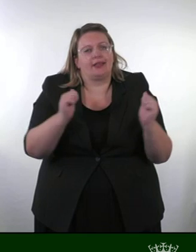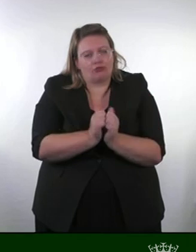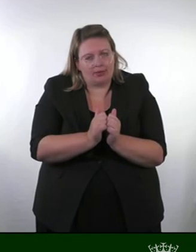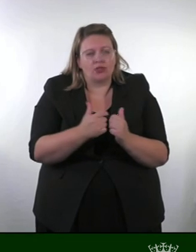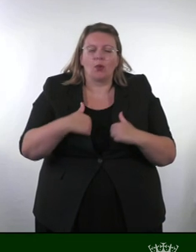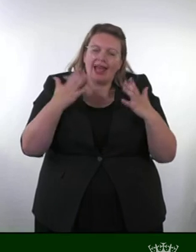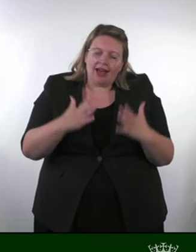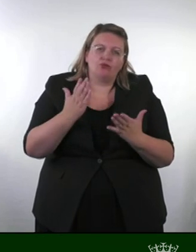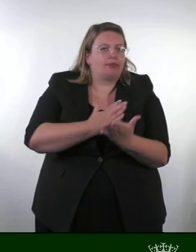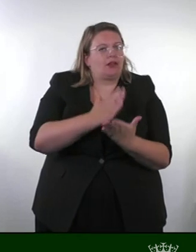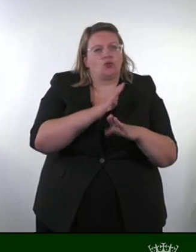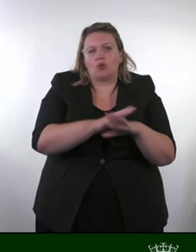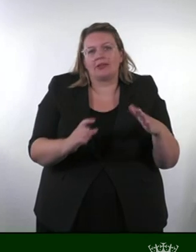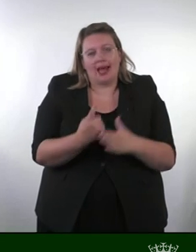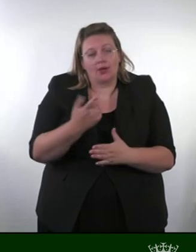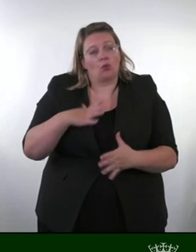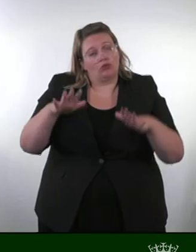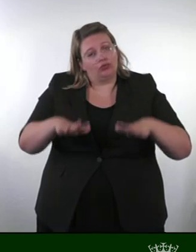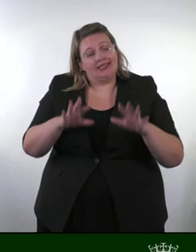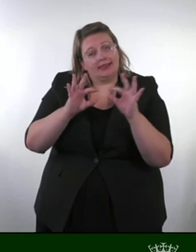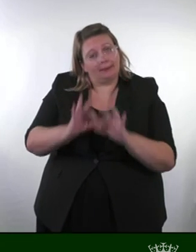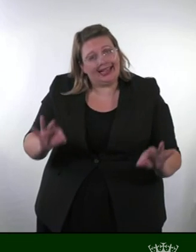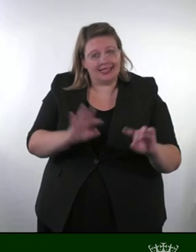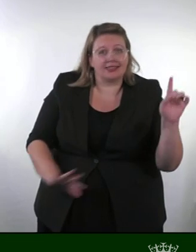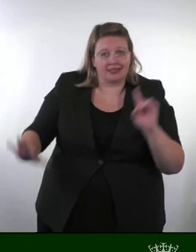interests of peace in our country. That has to be our priority.